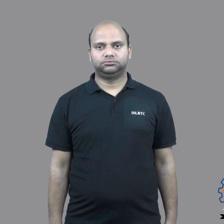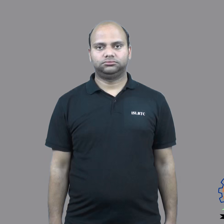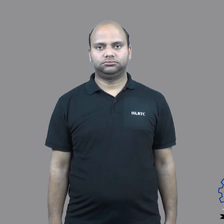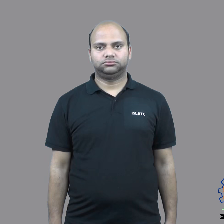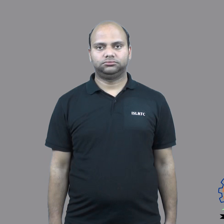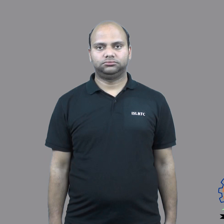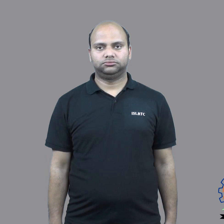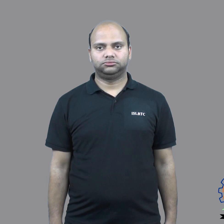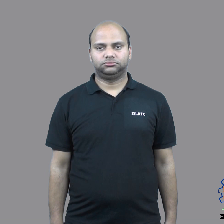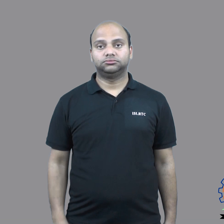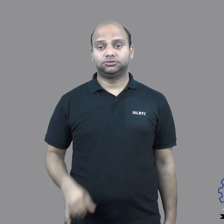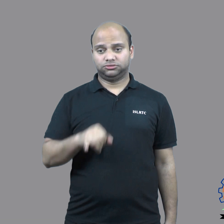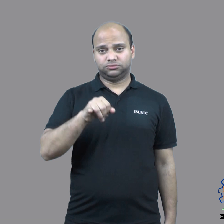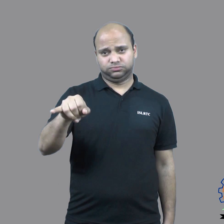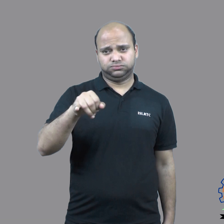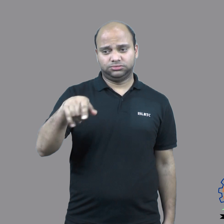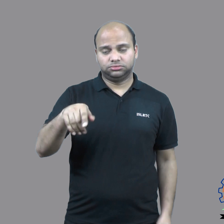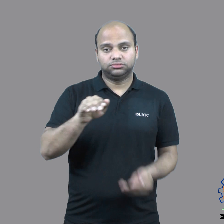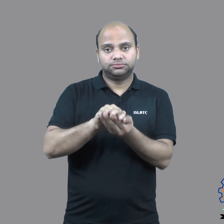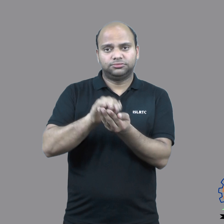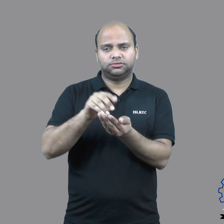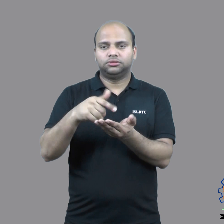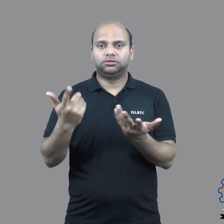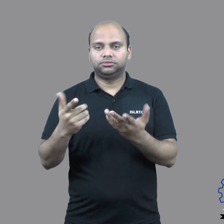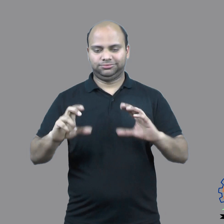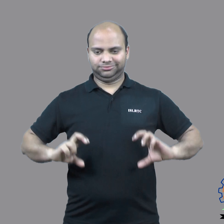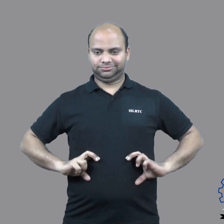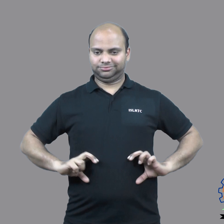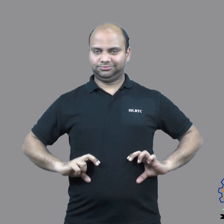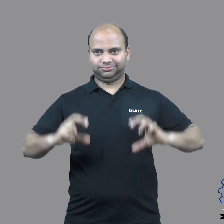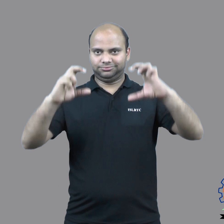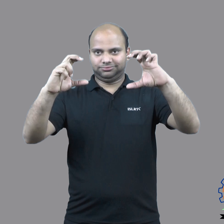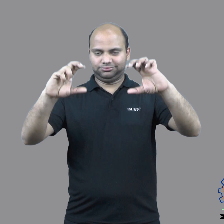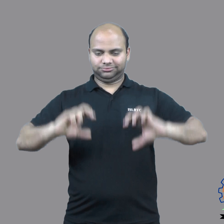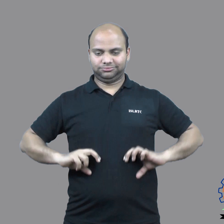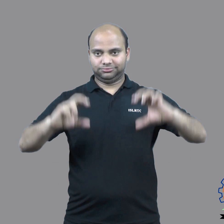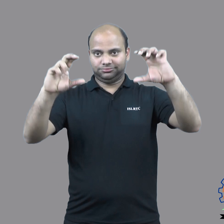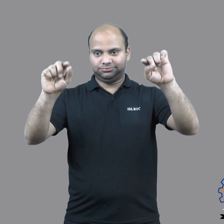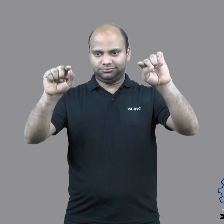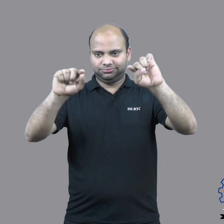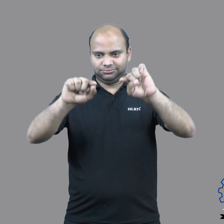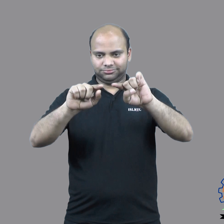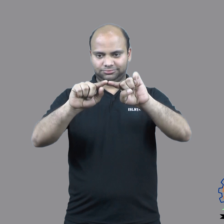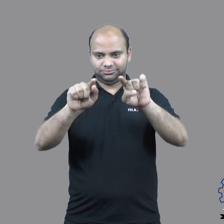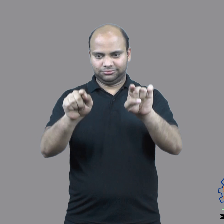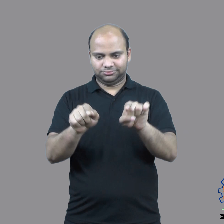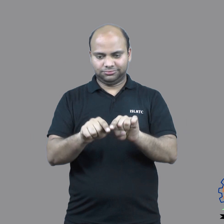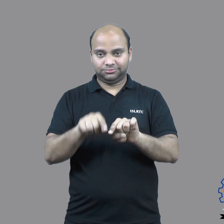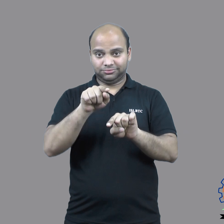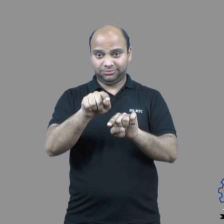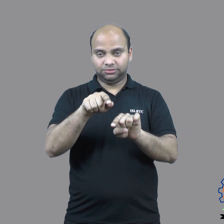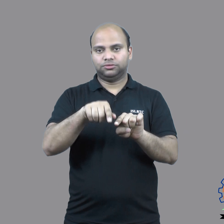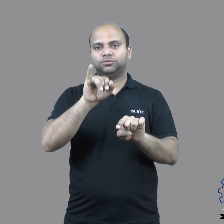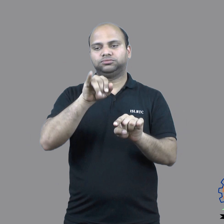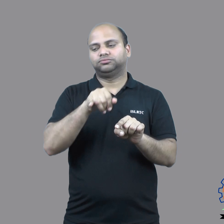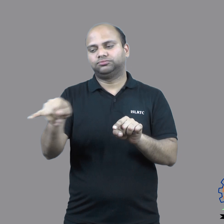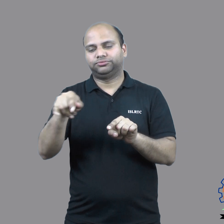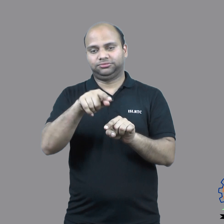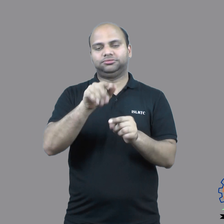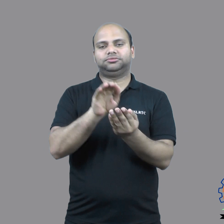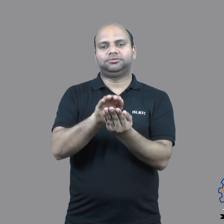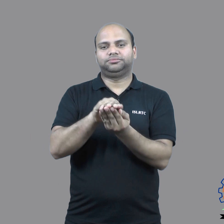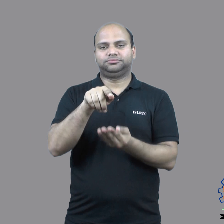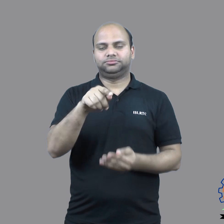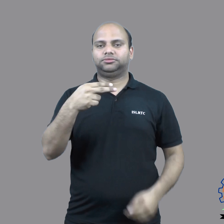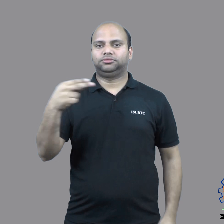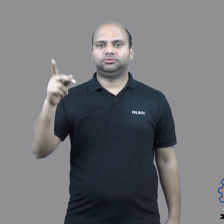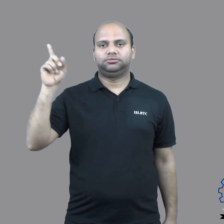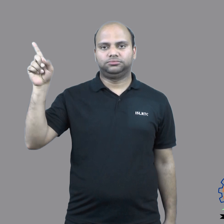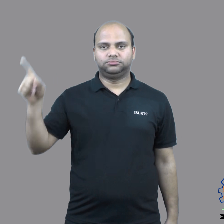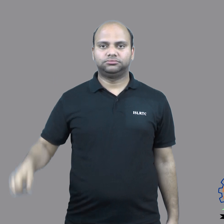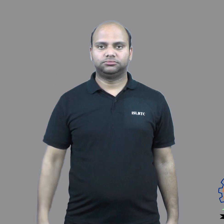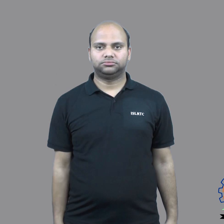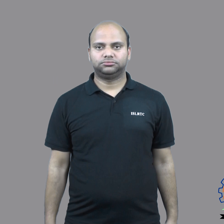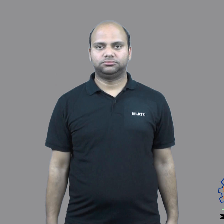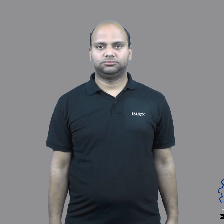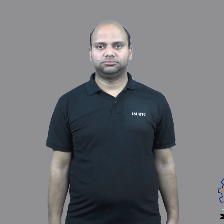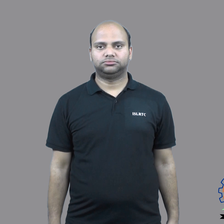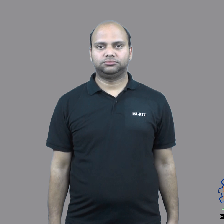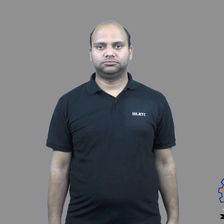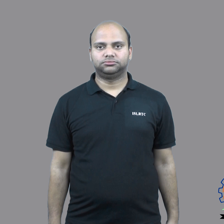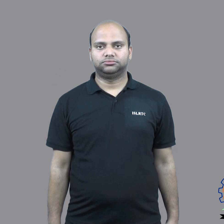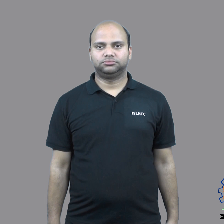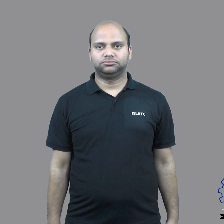Bladder